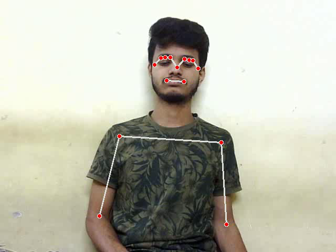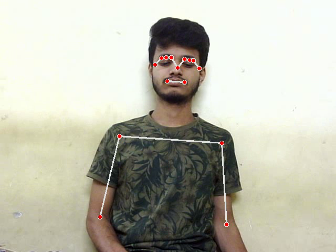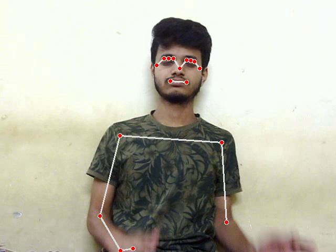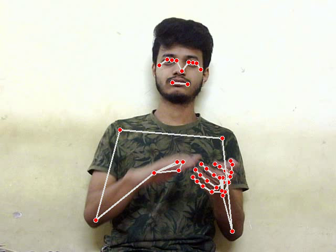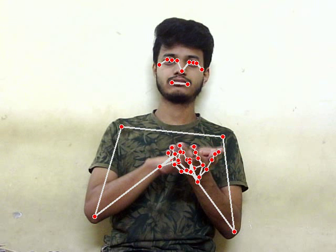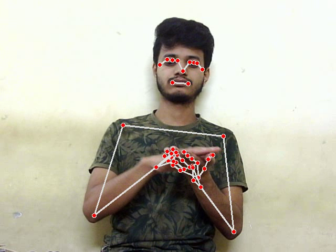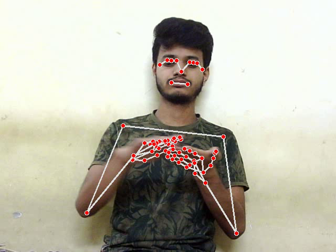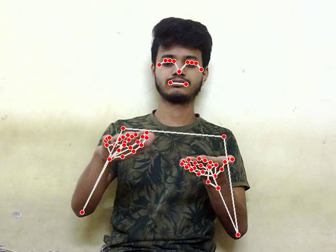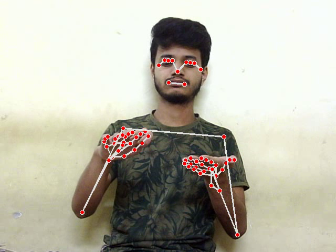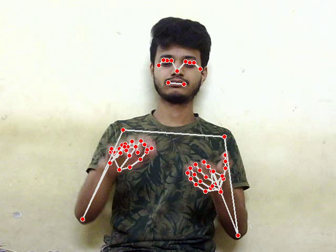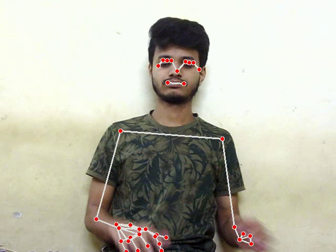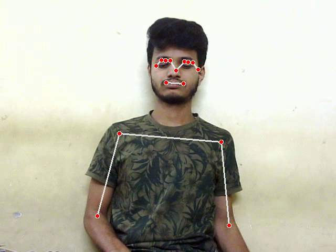nice